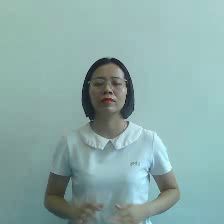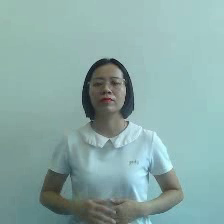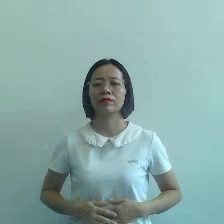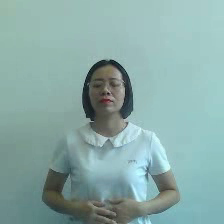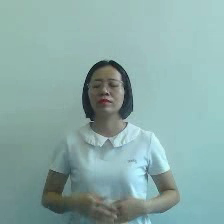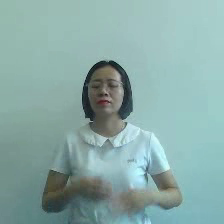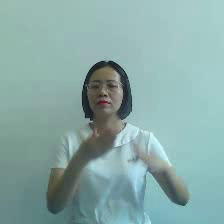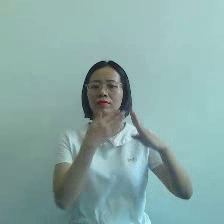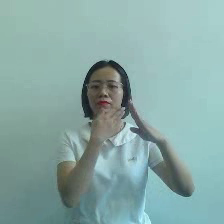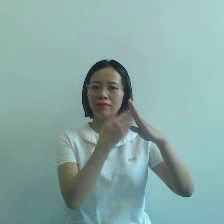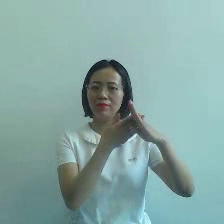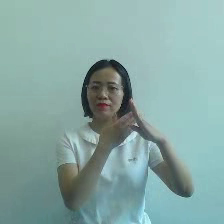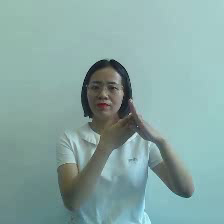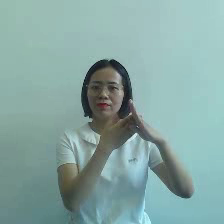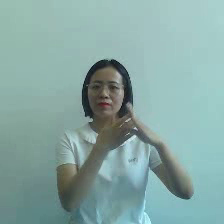Trường học